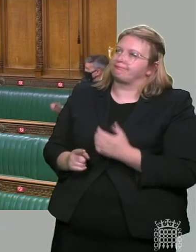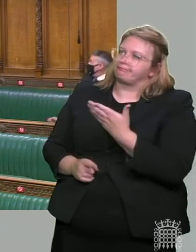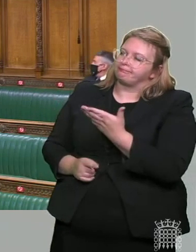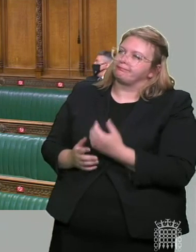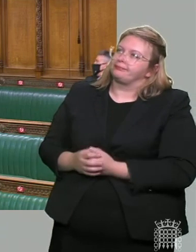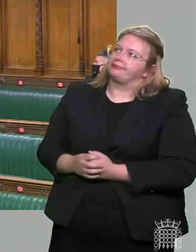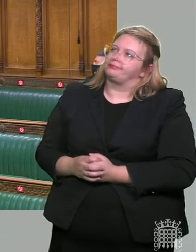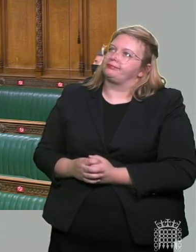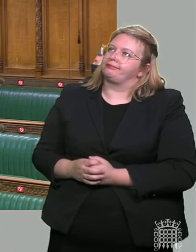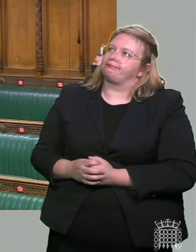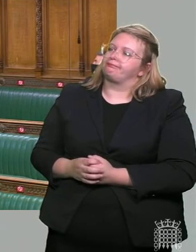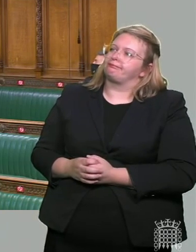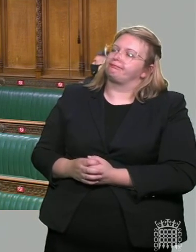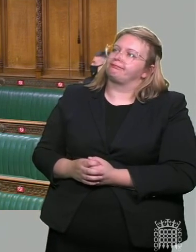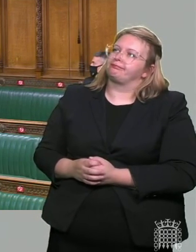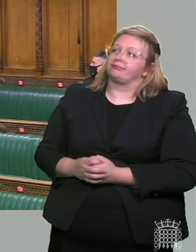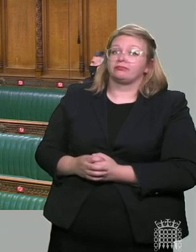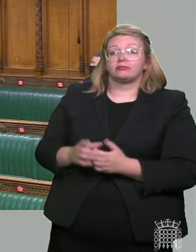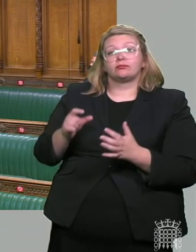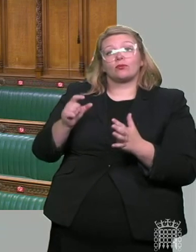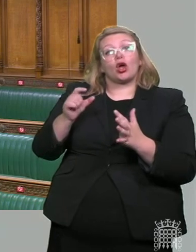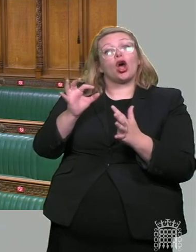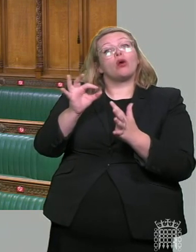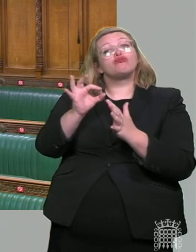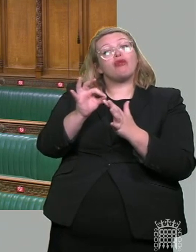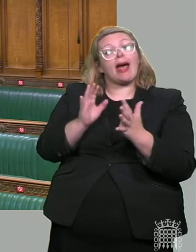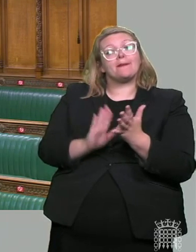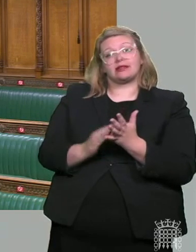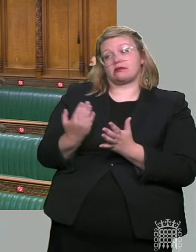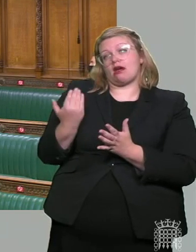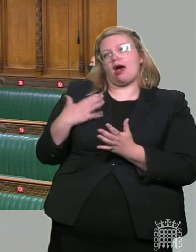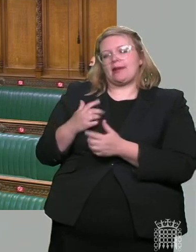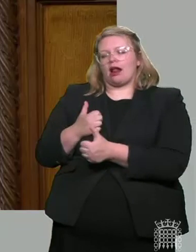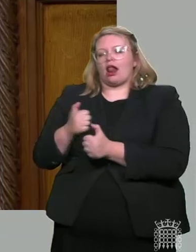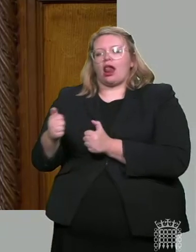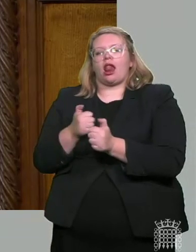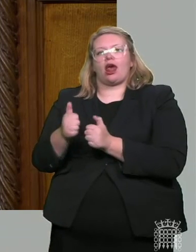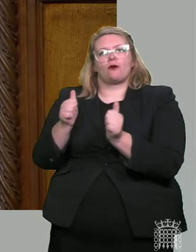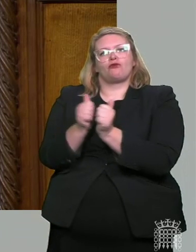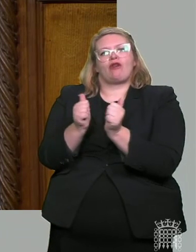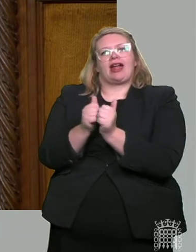The Prime Minister promised in a series of texts to “fix” a tax issue for his mate Sir James Dyson.